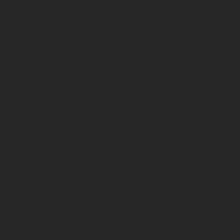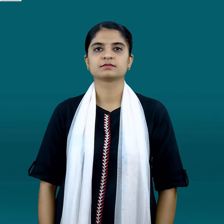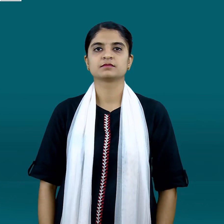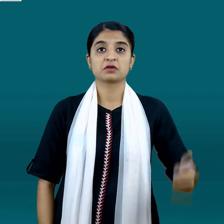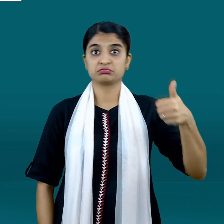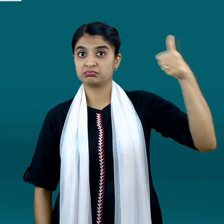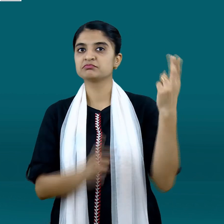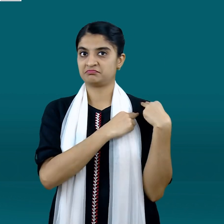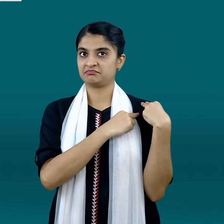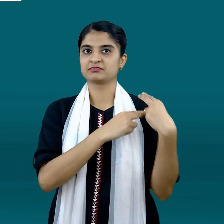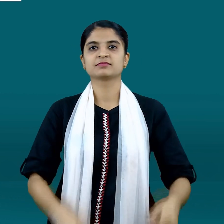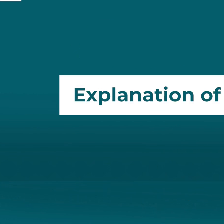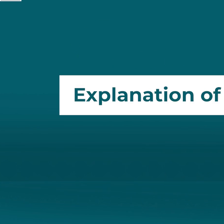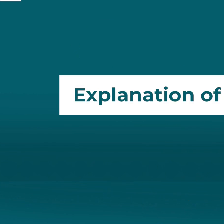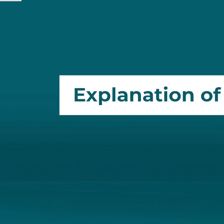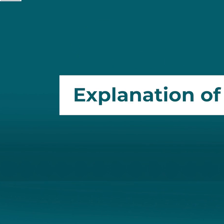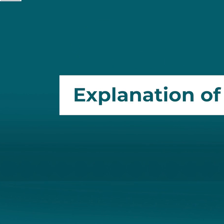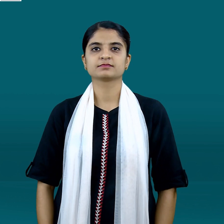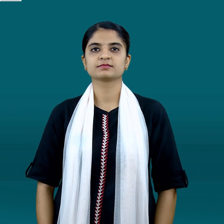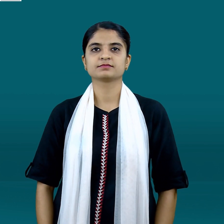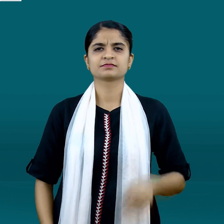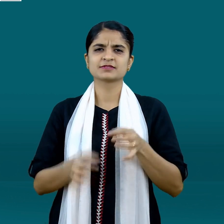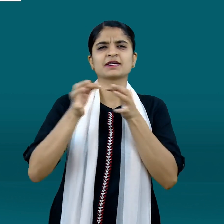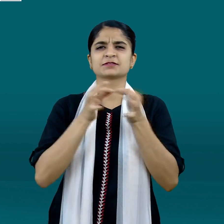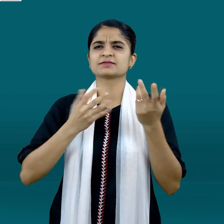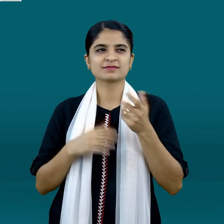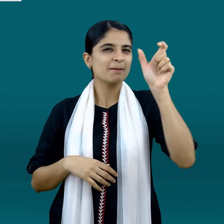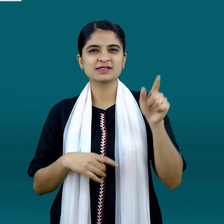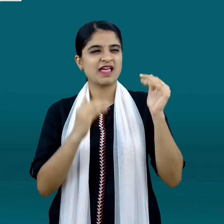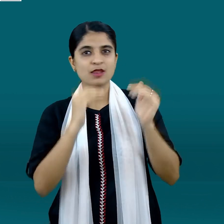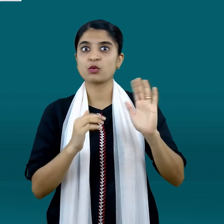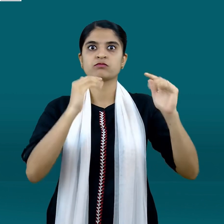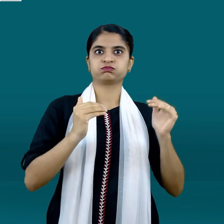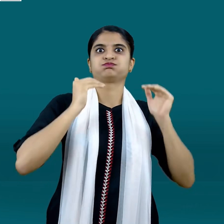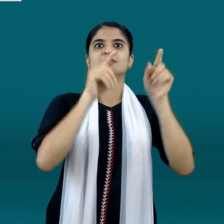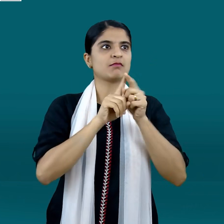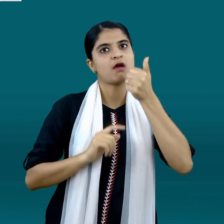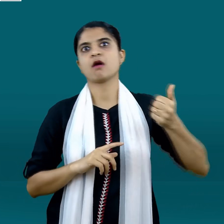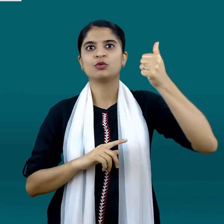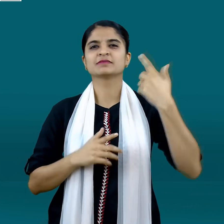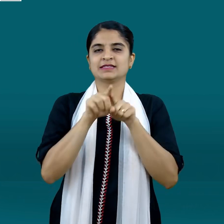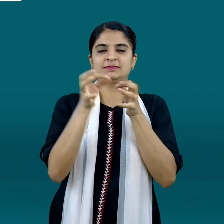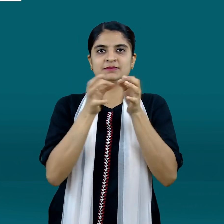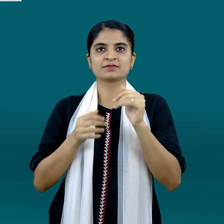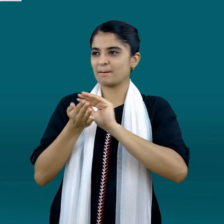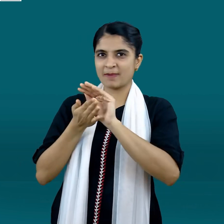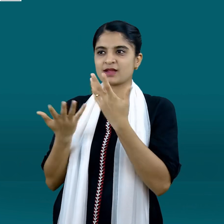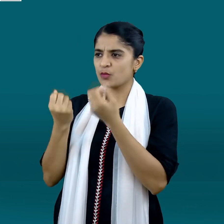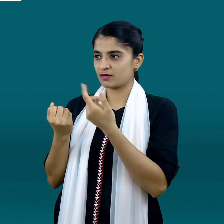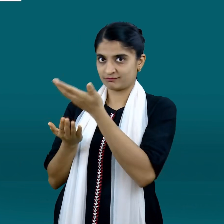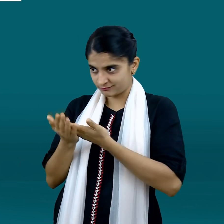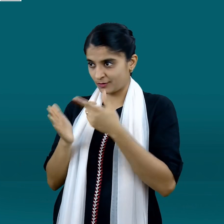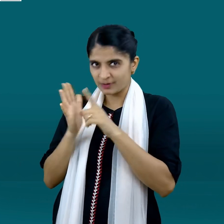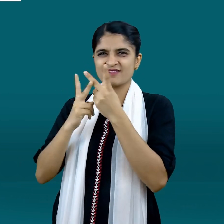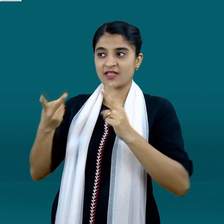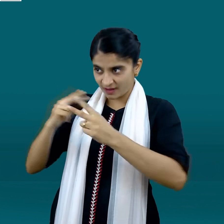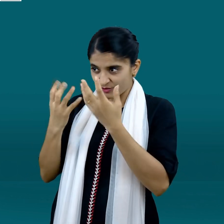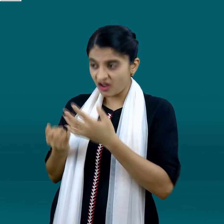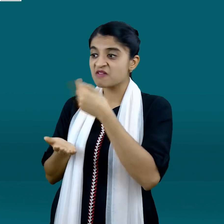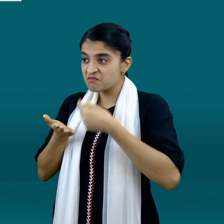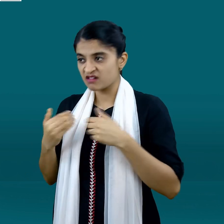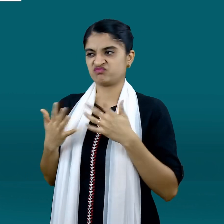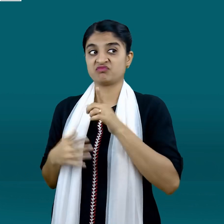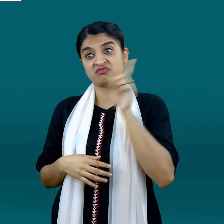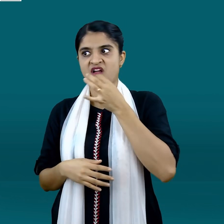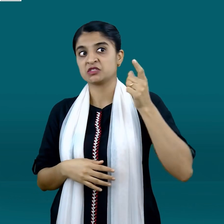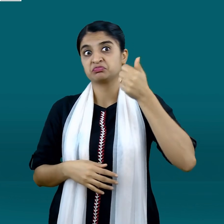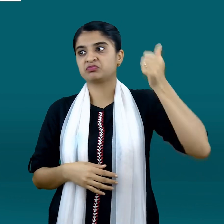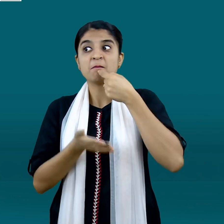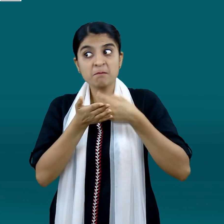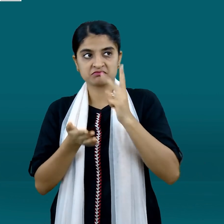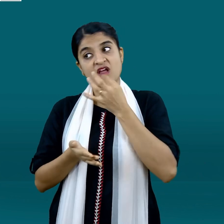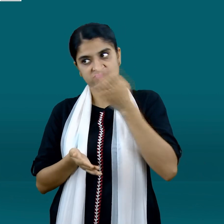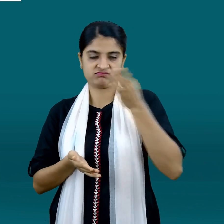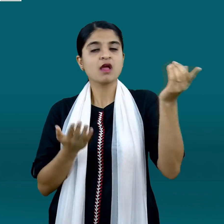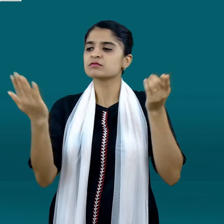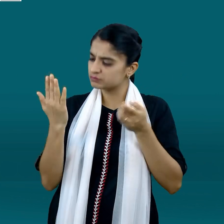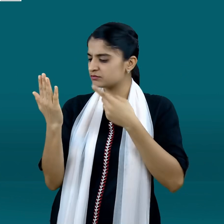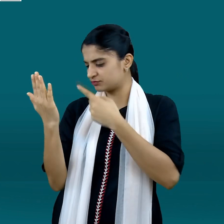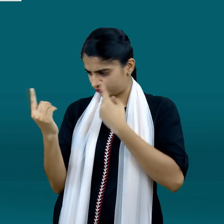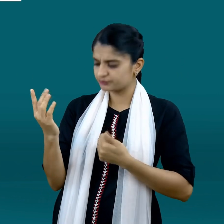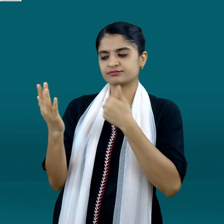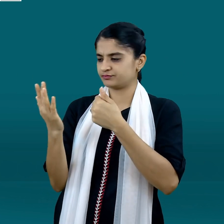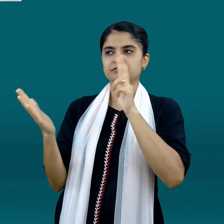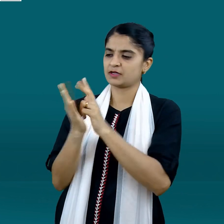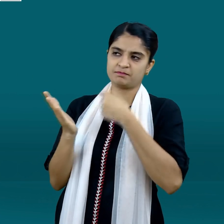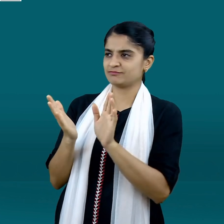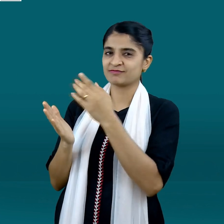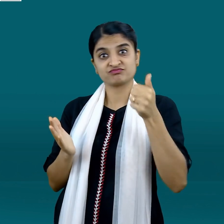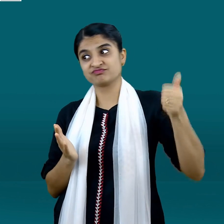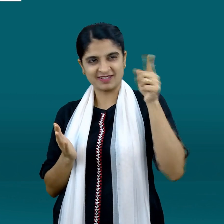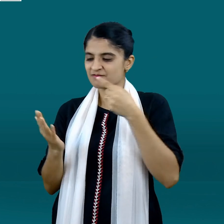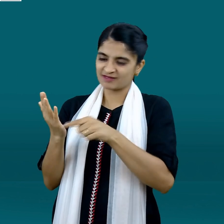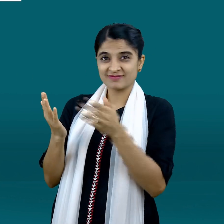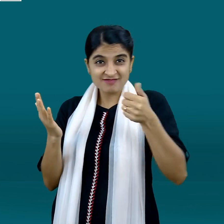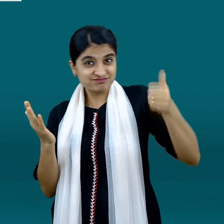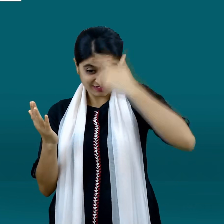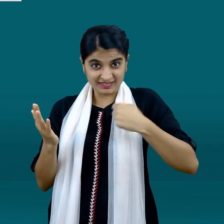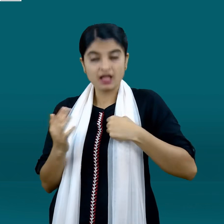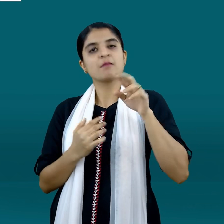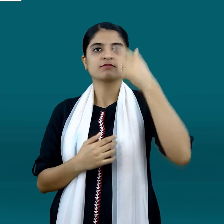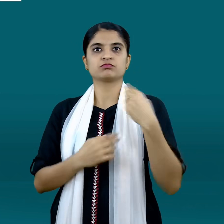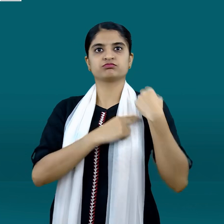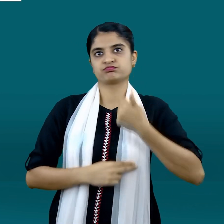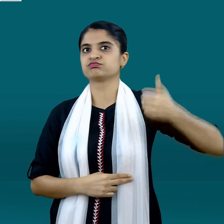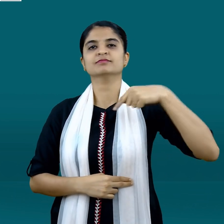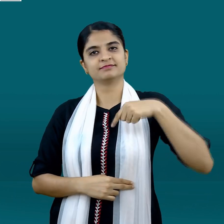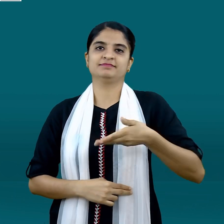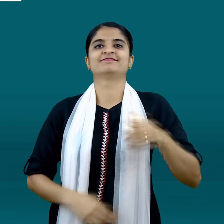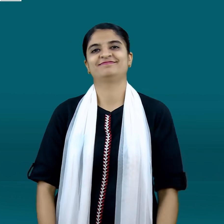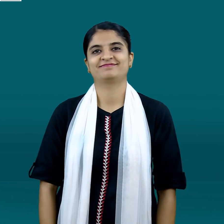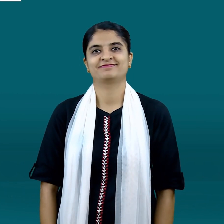Authorisation